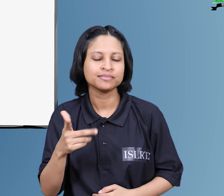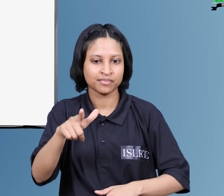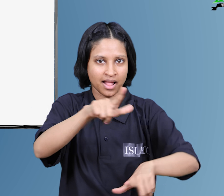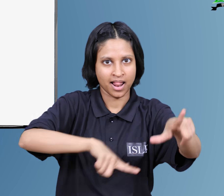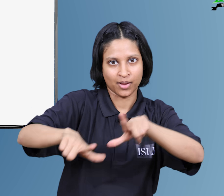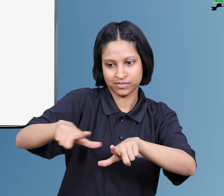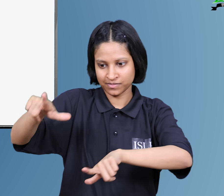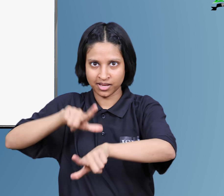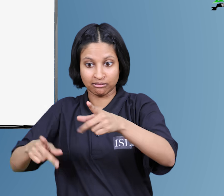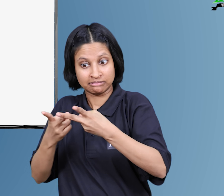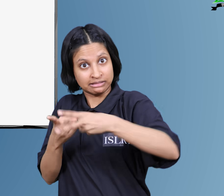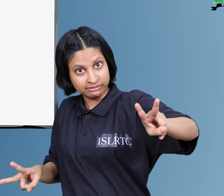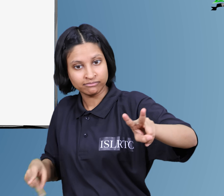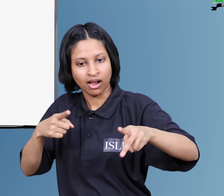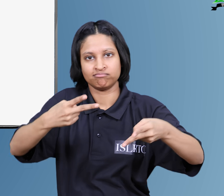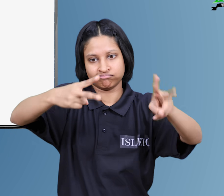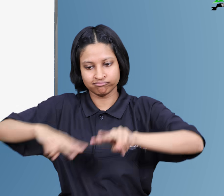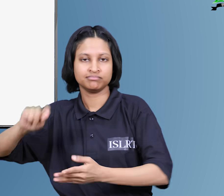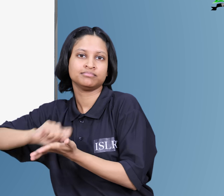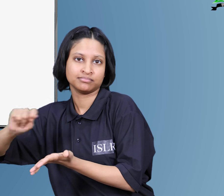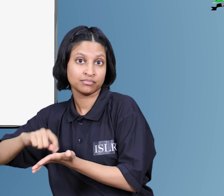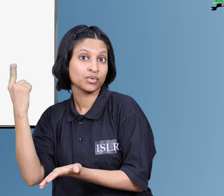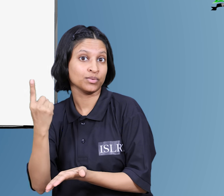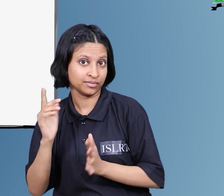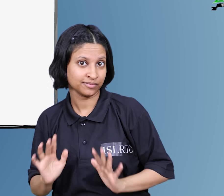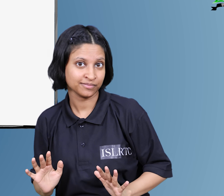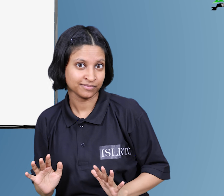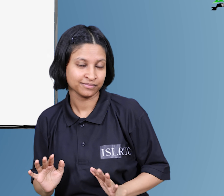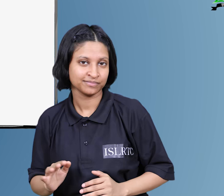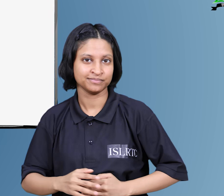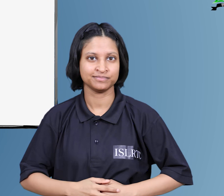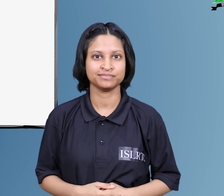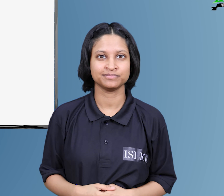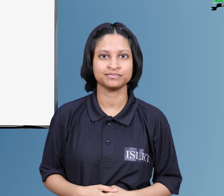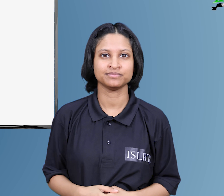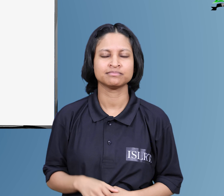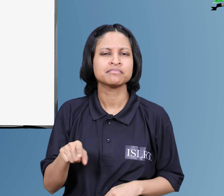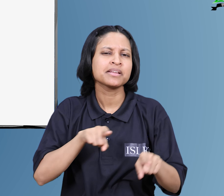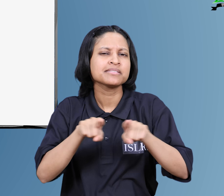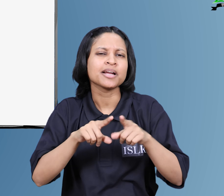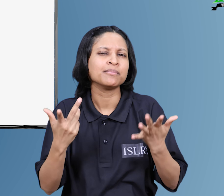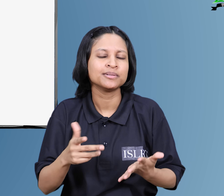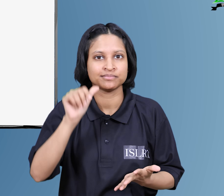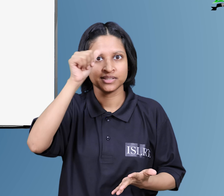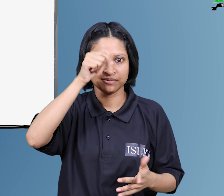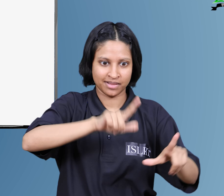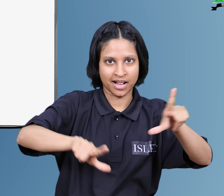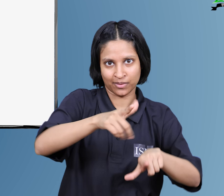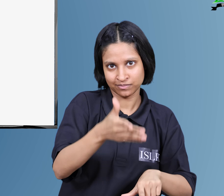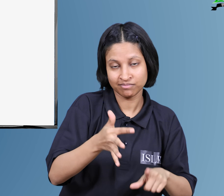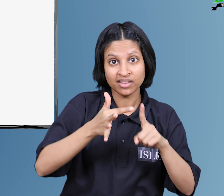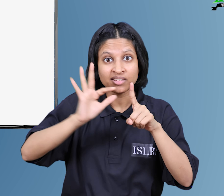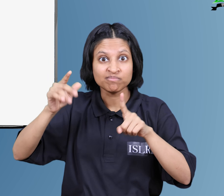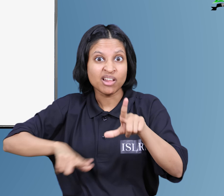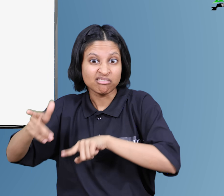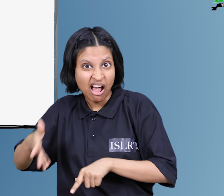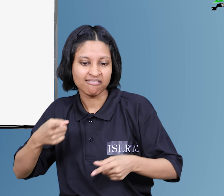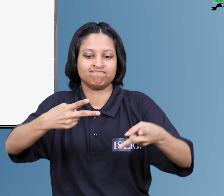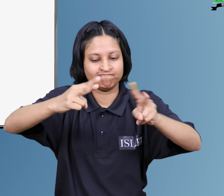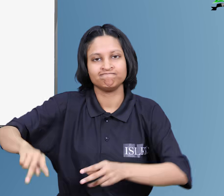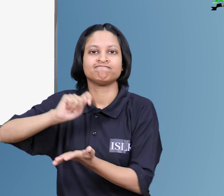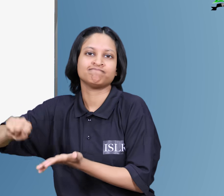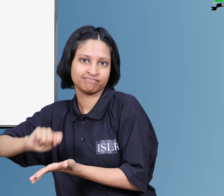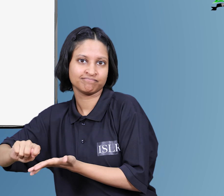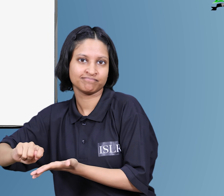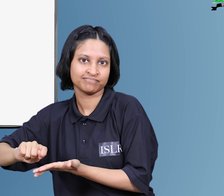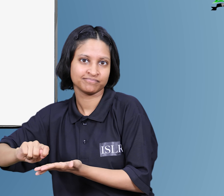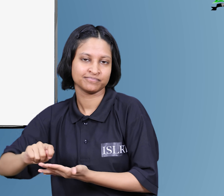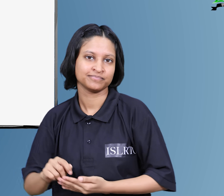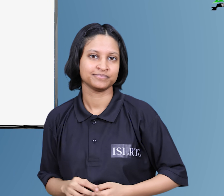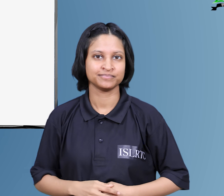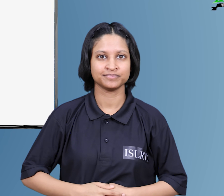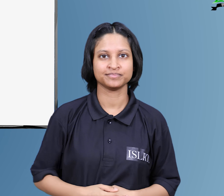The process of converting text from one language into another. For example, translating text from Hindi to Telugu